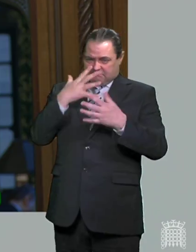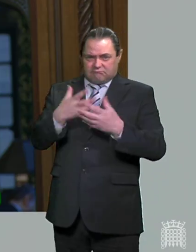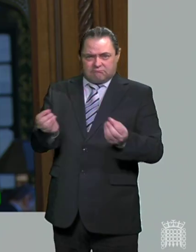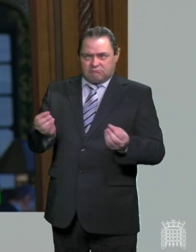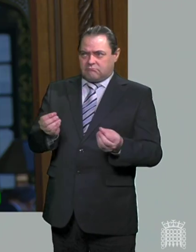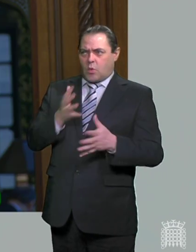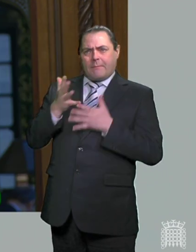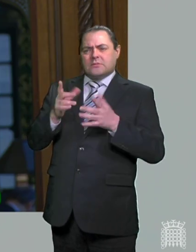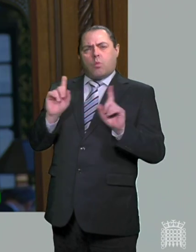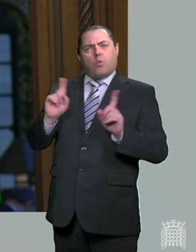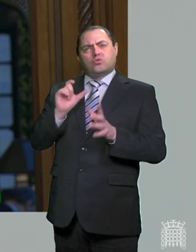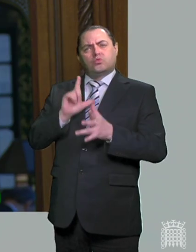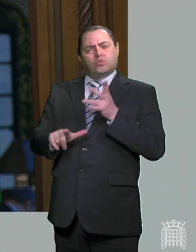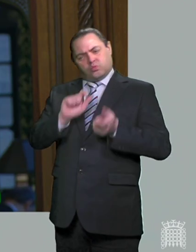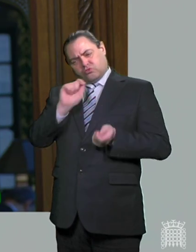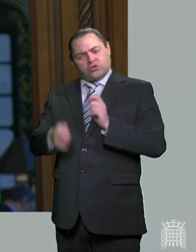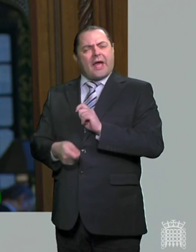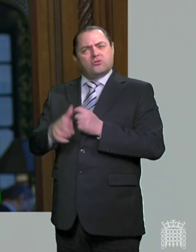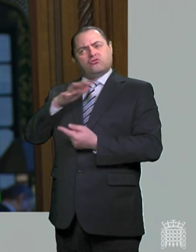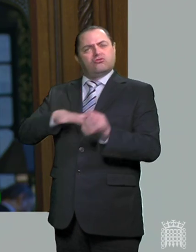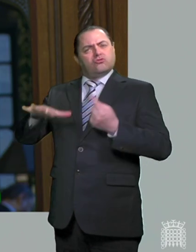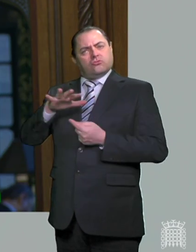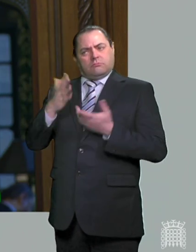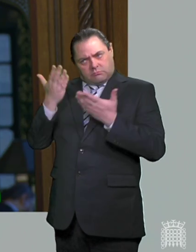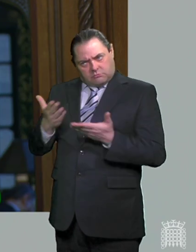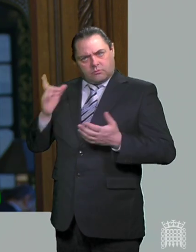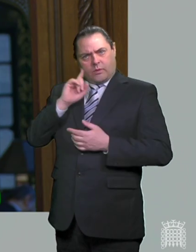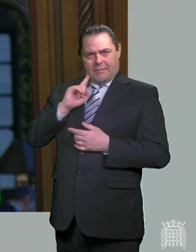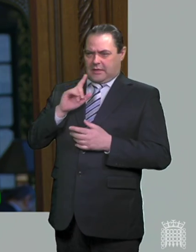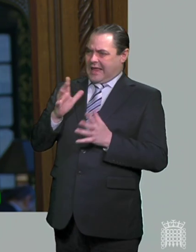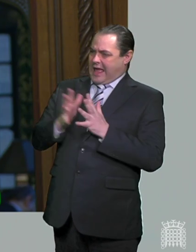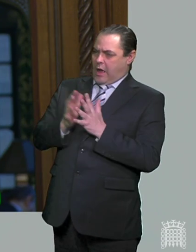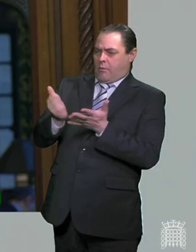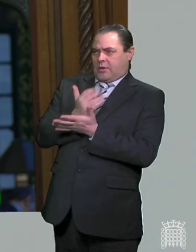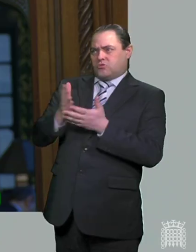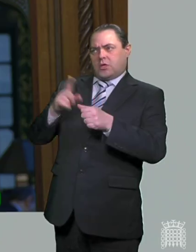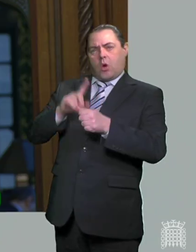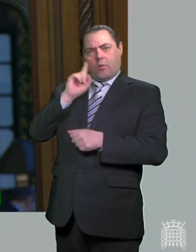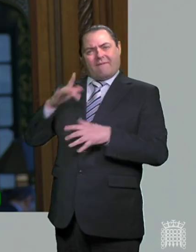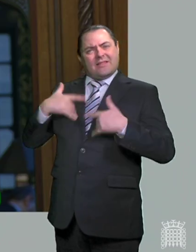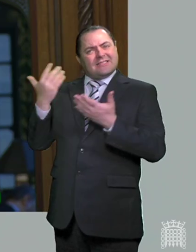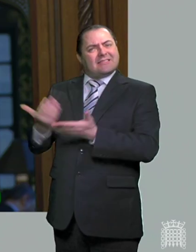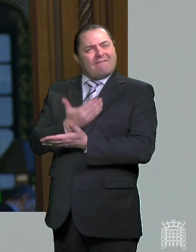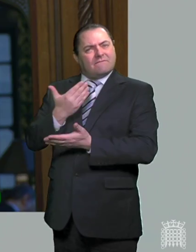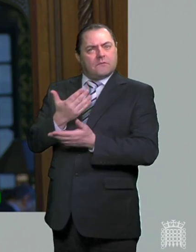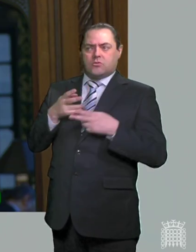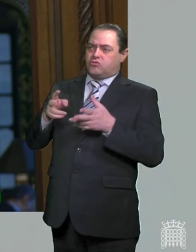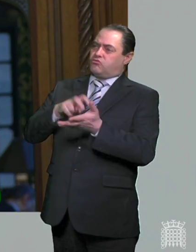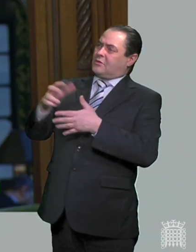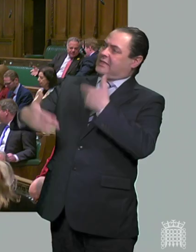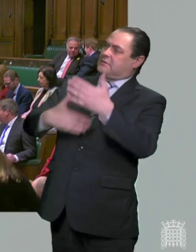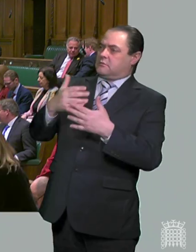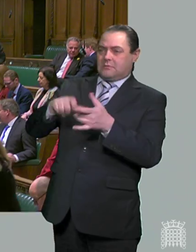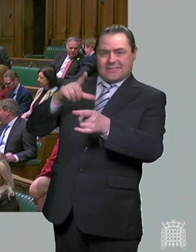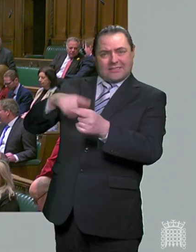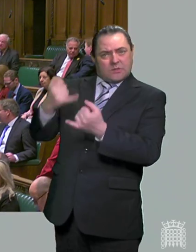What practical efforts can the Government make to make young women feel safe in the streets, particularly in areas of our great cities?